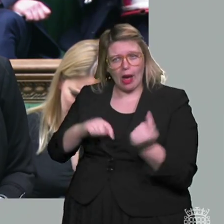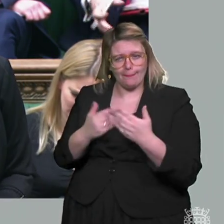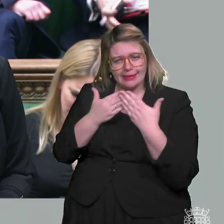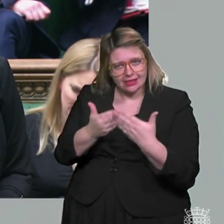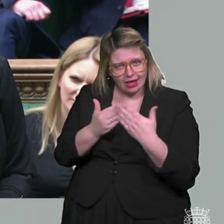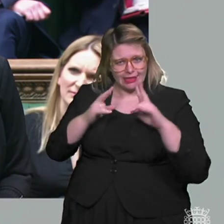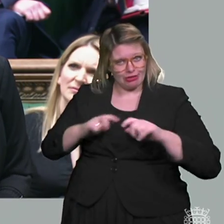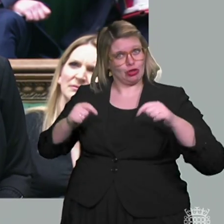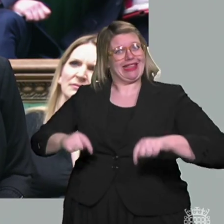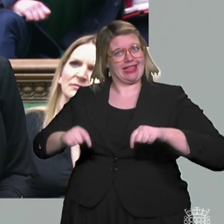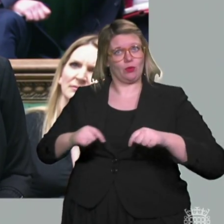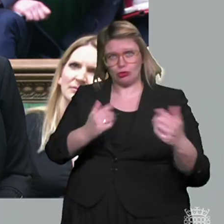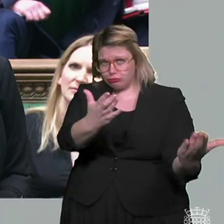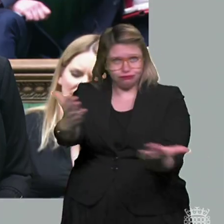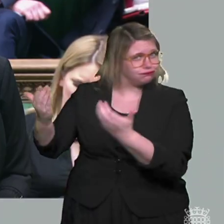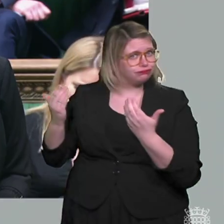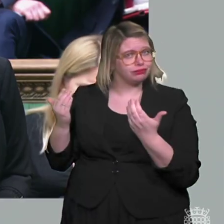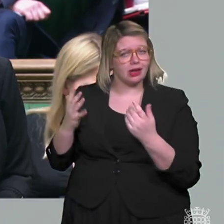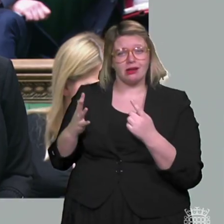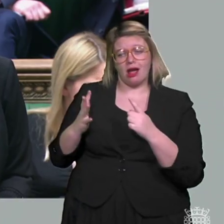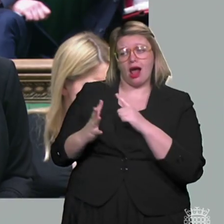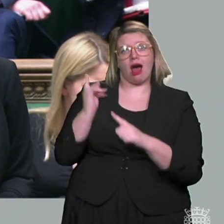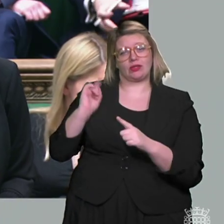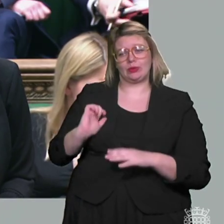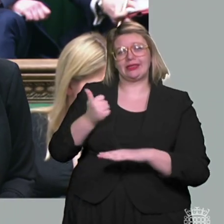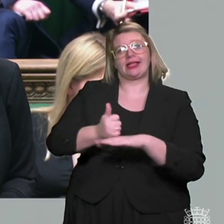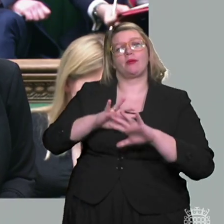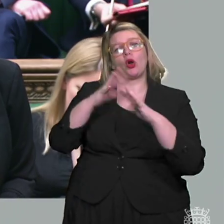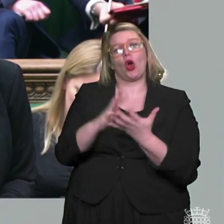Just last week, we announced the global talent network for AI.